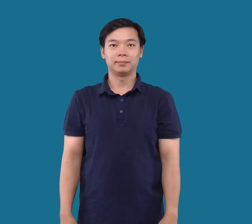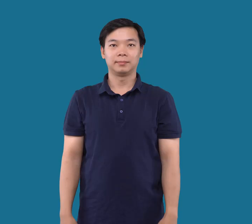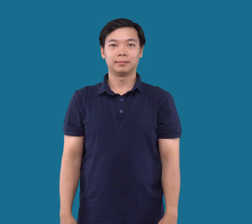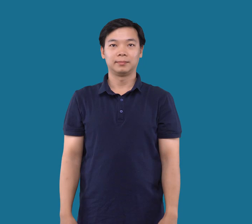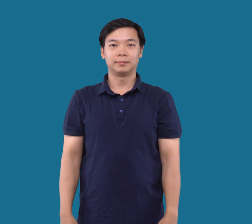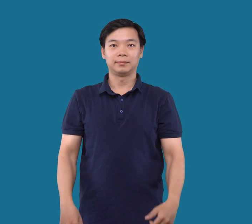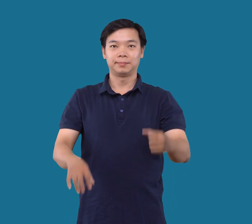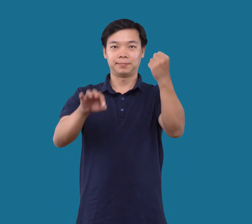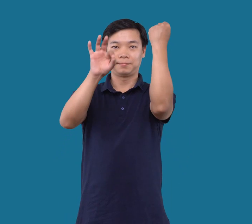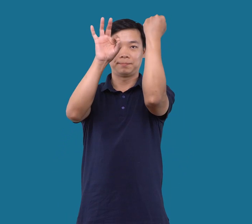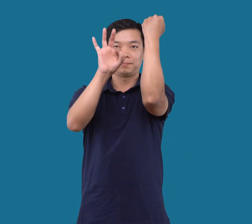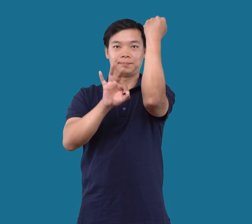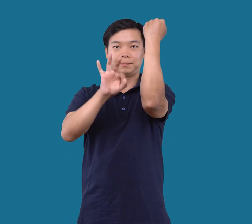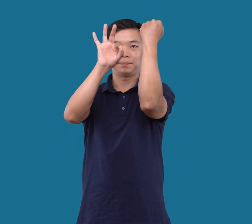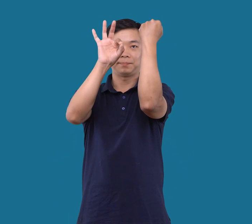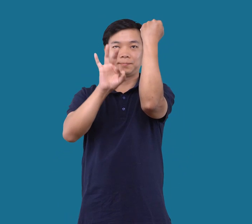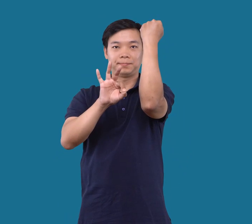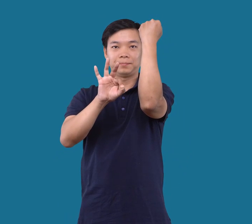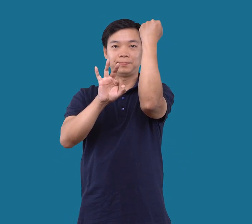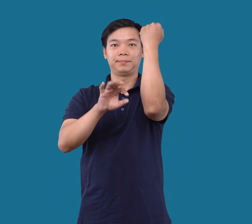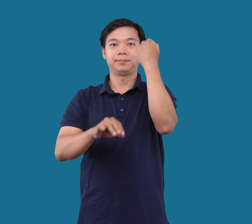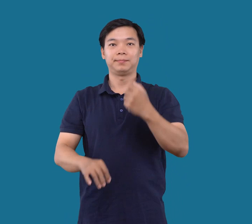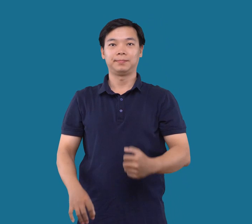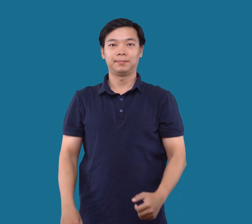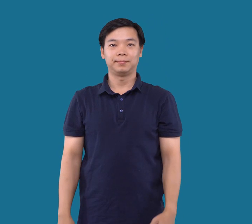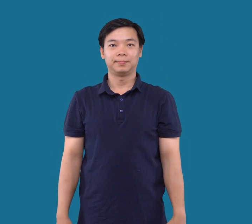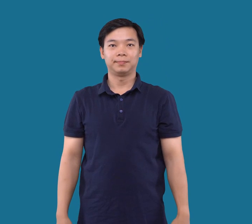cây đa